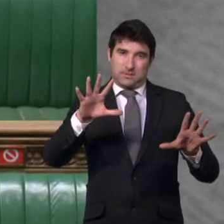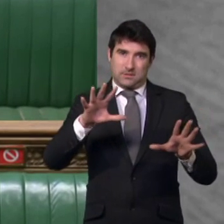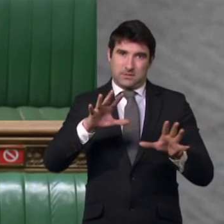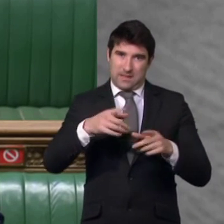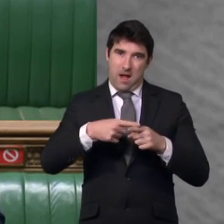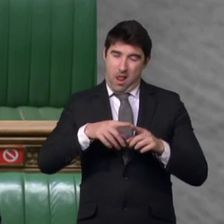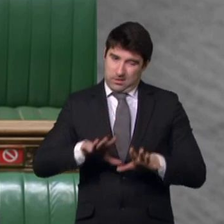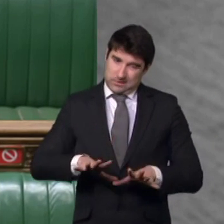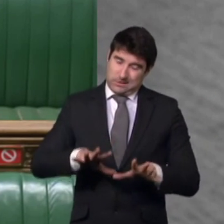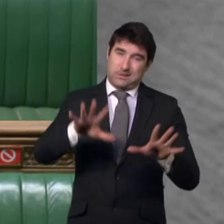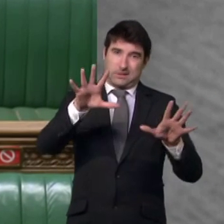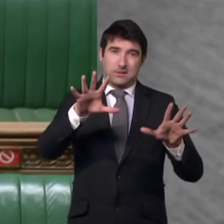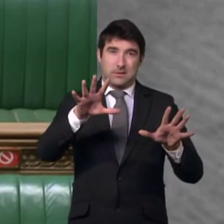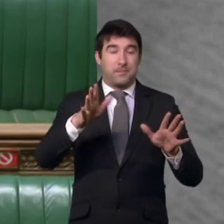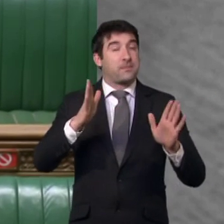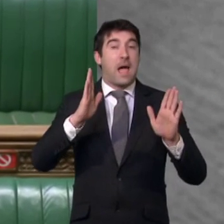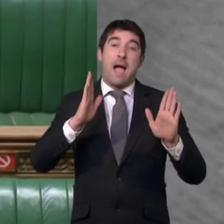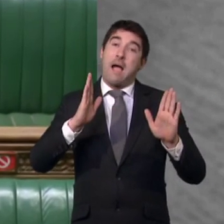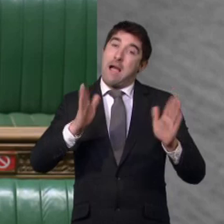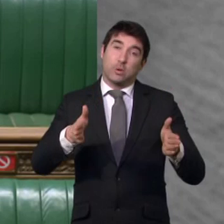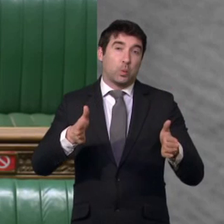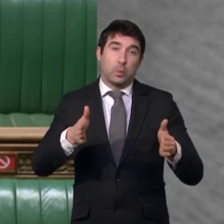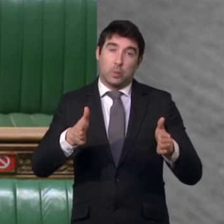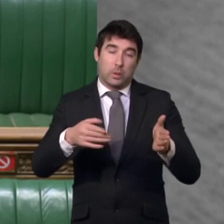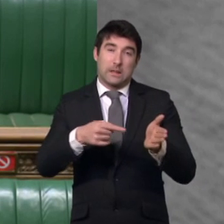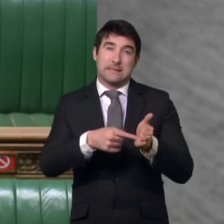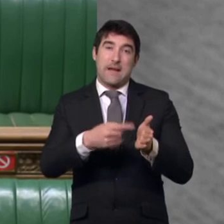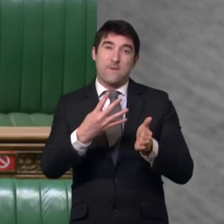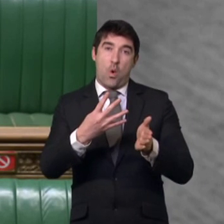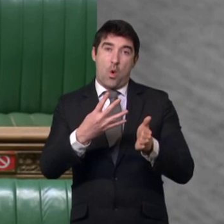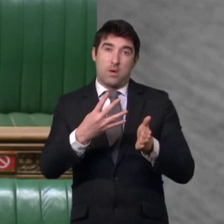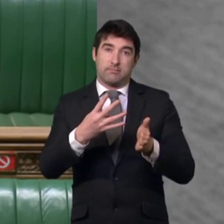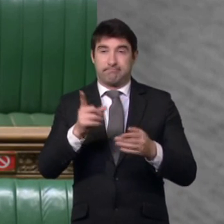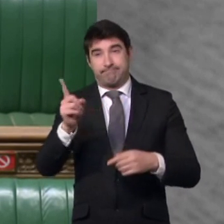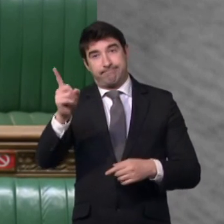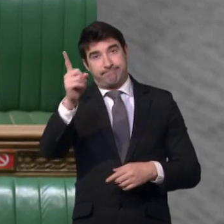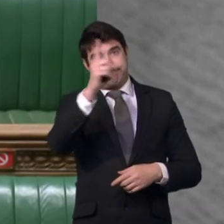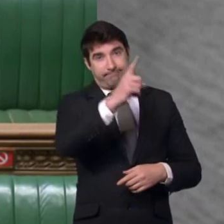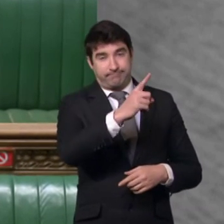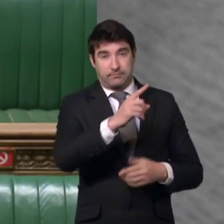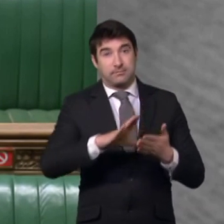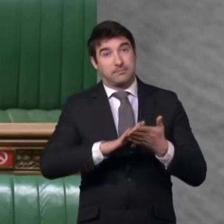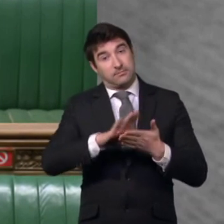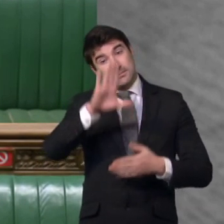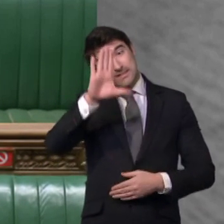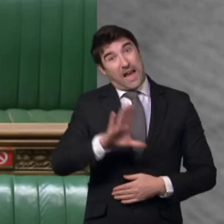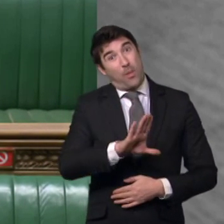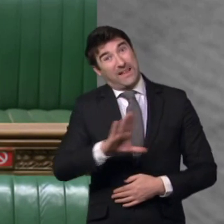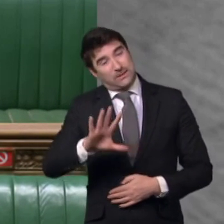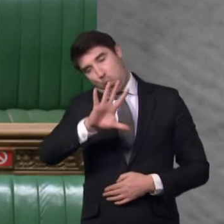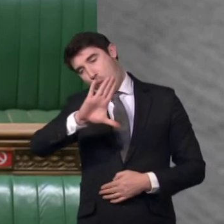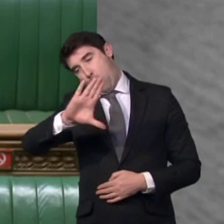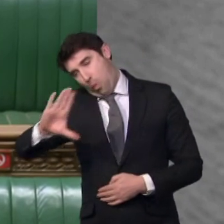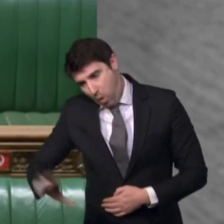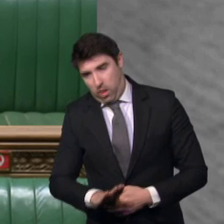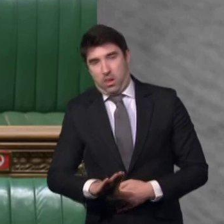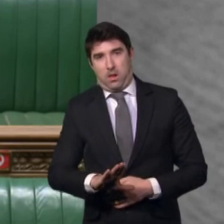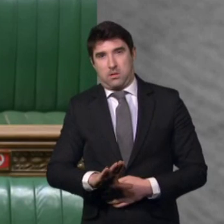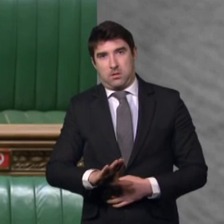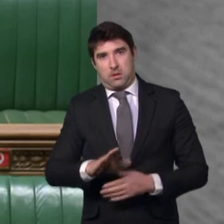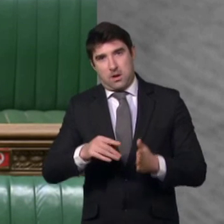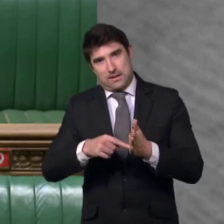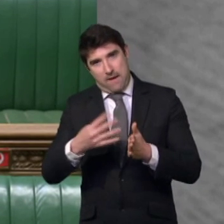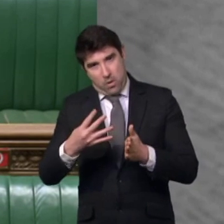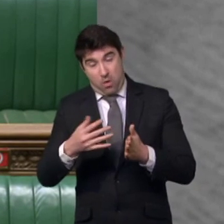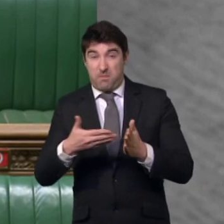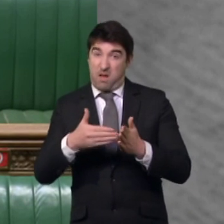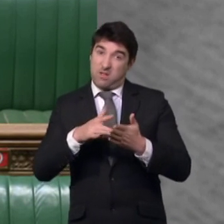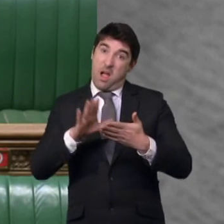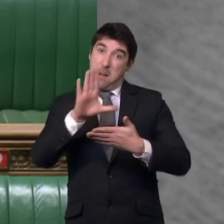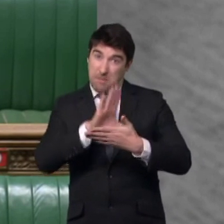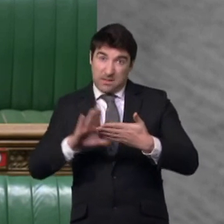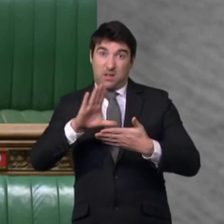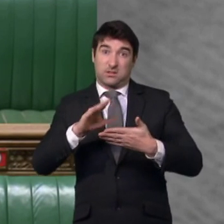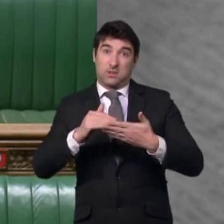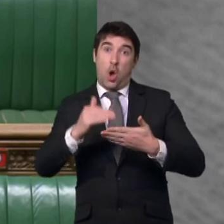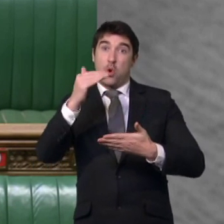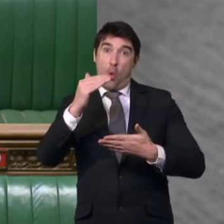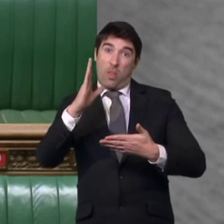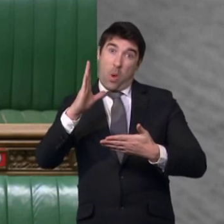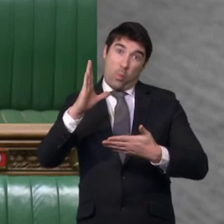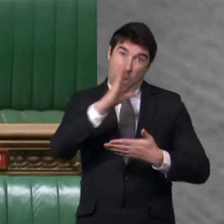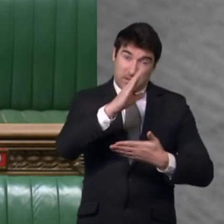It is therefore necessary to apply tier 4 measures to a wider area, including the remaining parts of the south-east, as well as large parts of the midlands, the north-west, the north-east and the south-west.